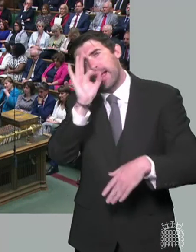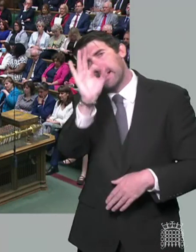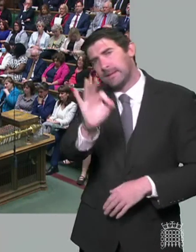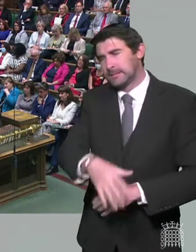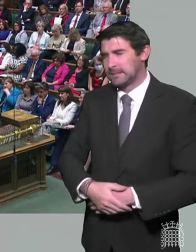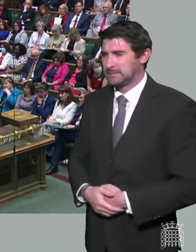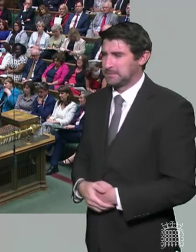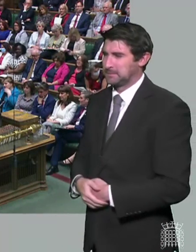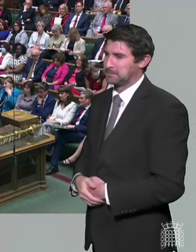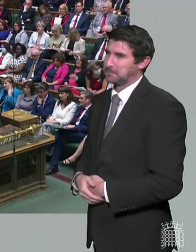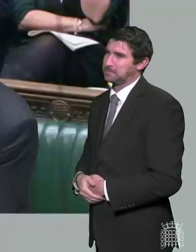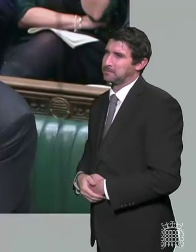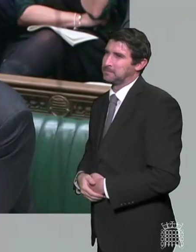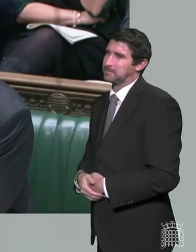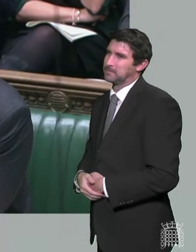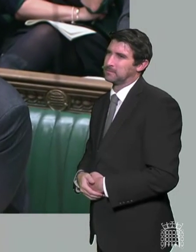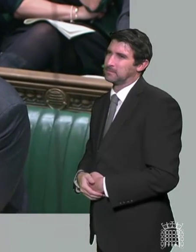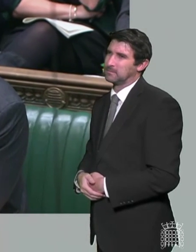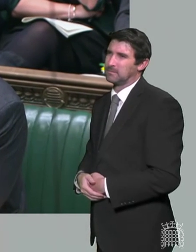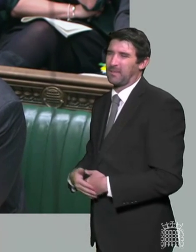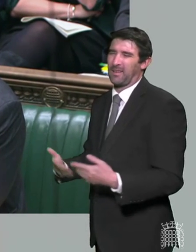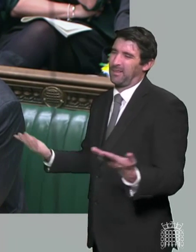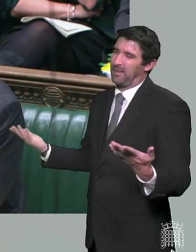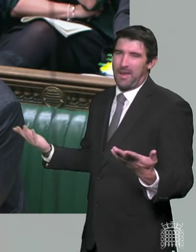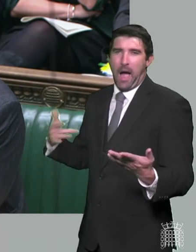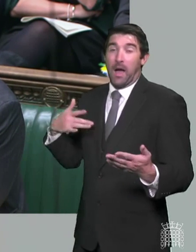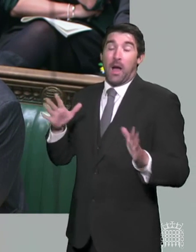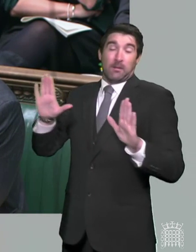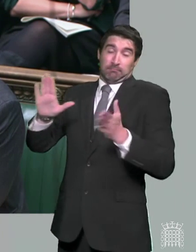The honourable Lady has asked that question repeatedly.